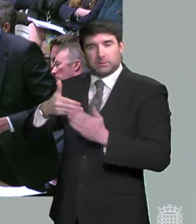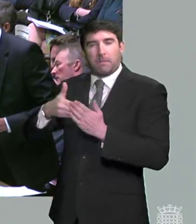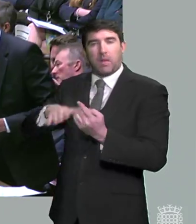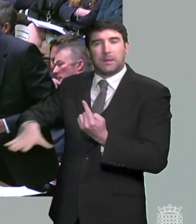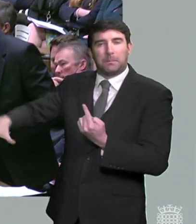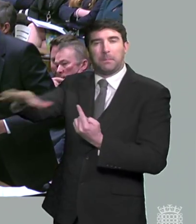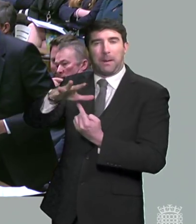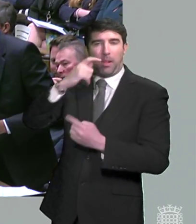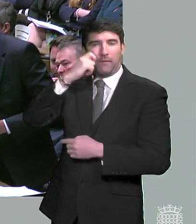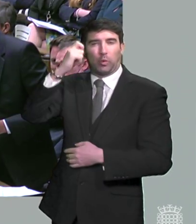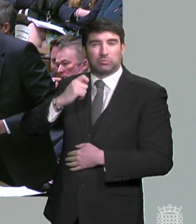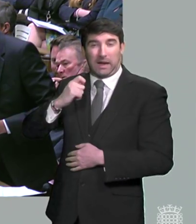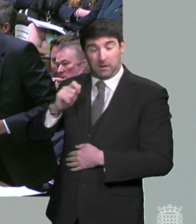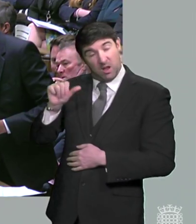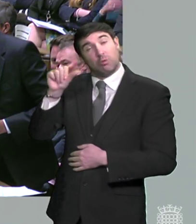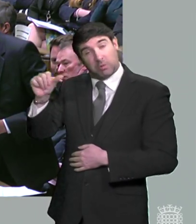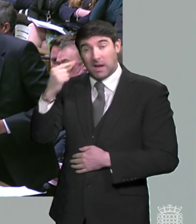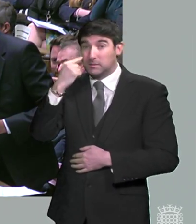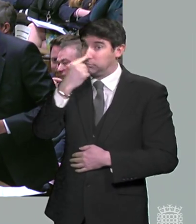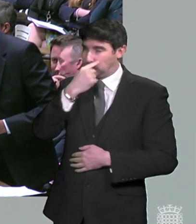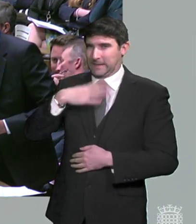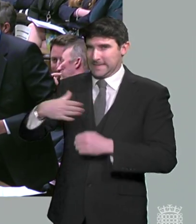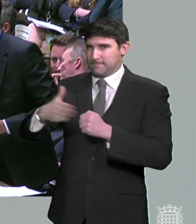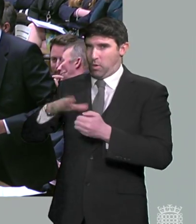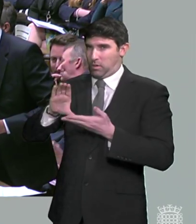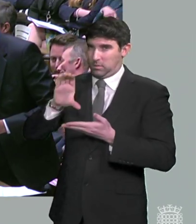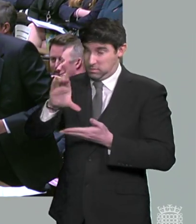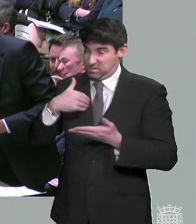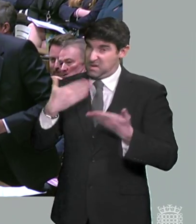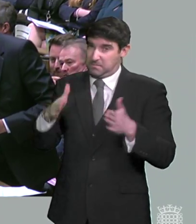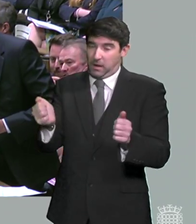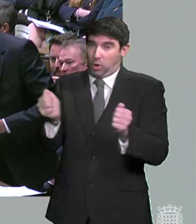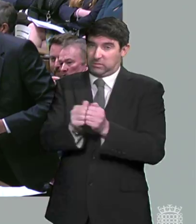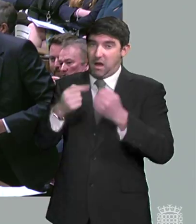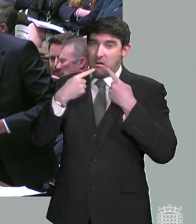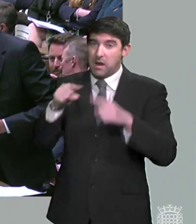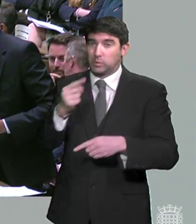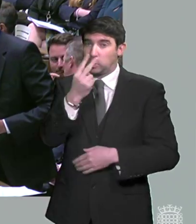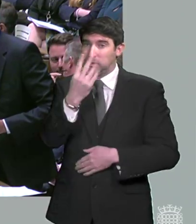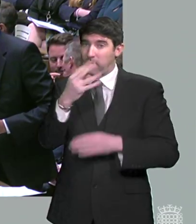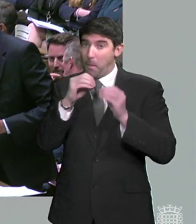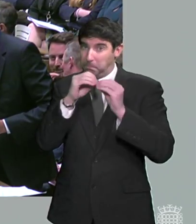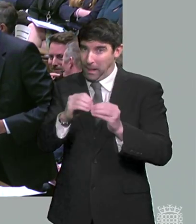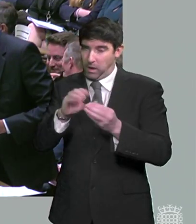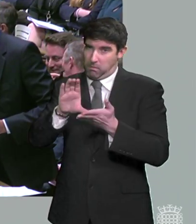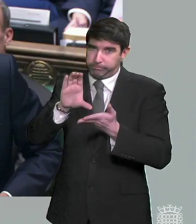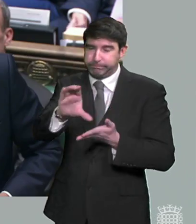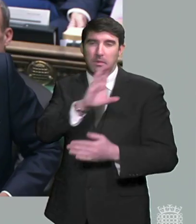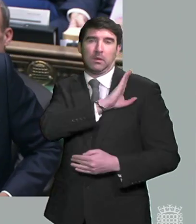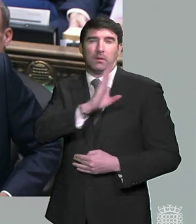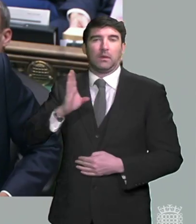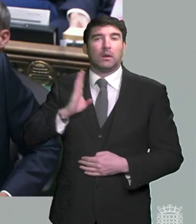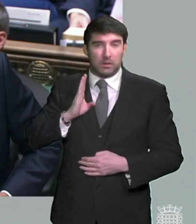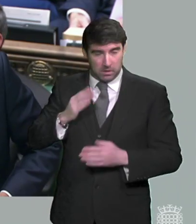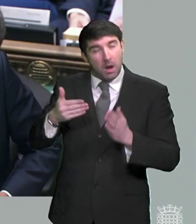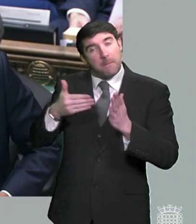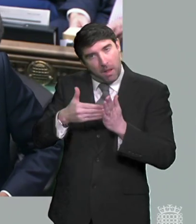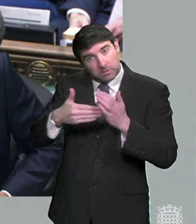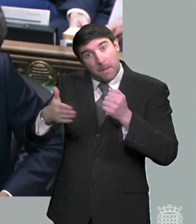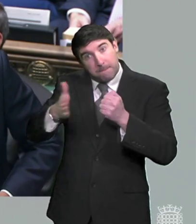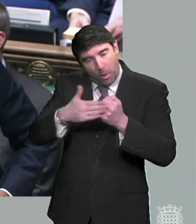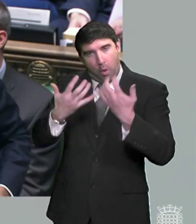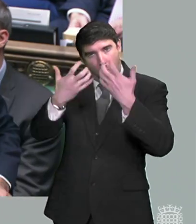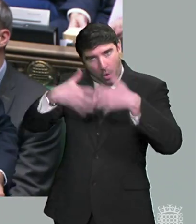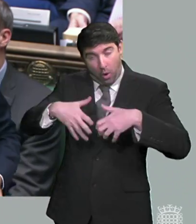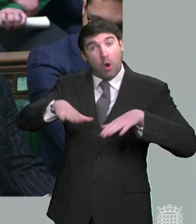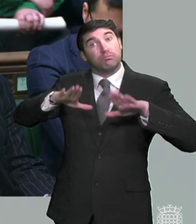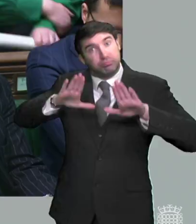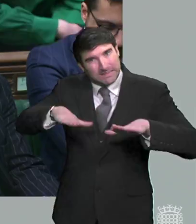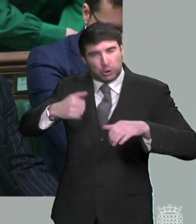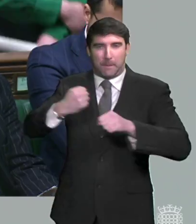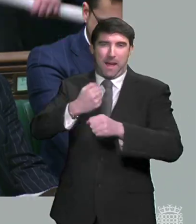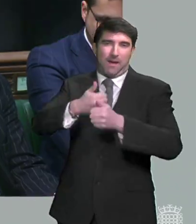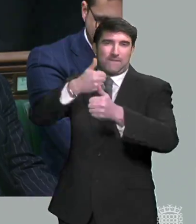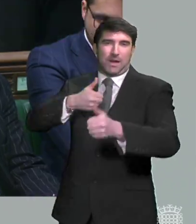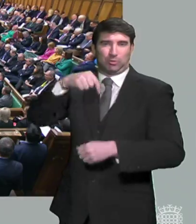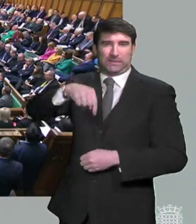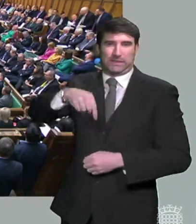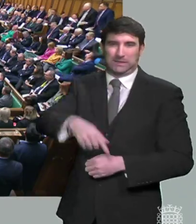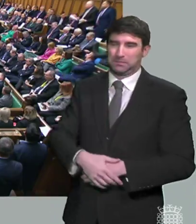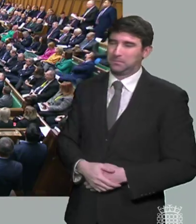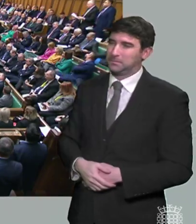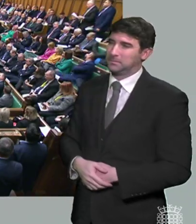My honourable Friend is also right that it highlights the need for more investment, which is why we are putting £24 billion of investment into our armed forces and increasing the amount of kit that we manufacture here at home.